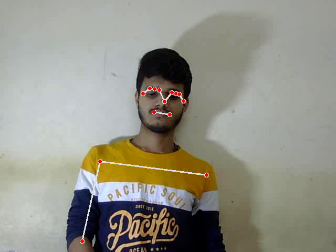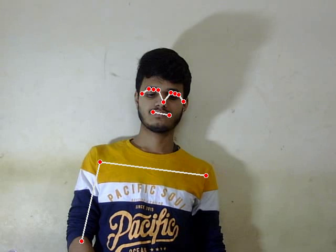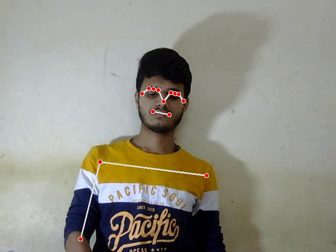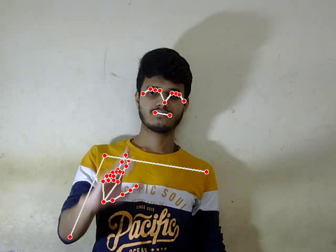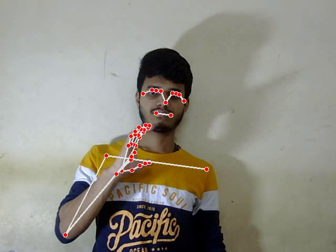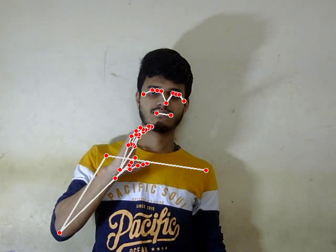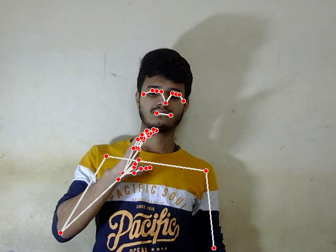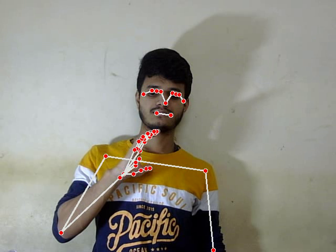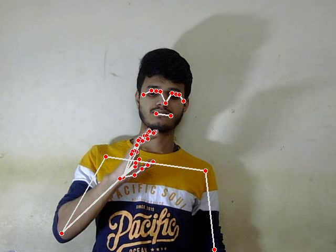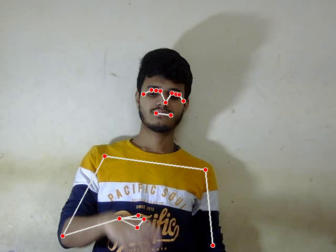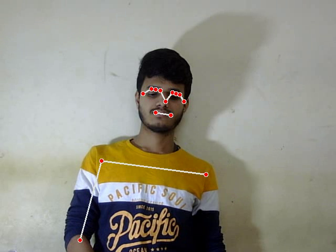fine